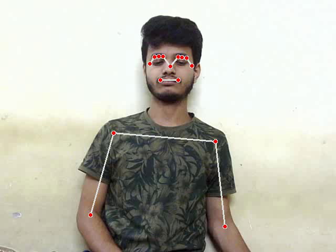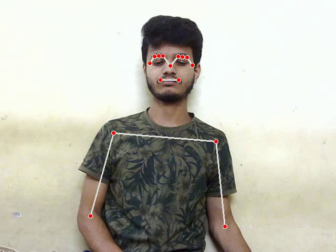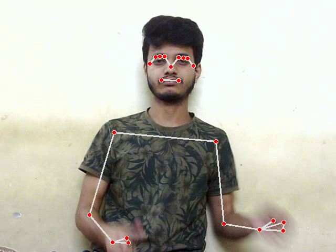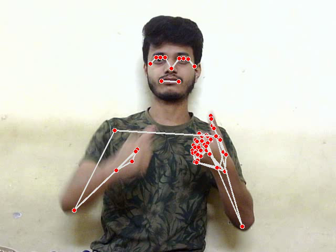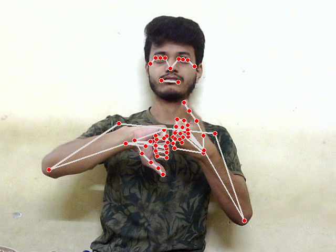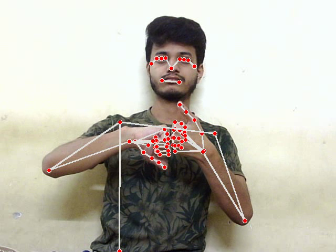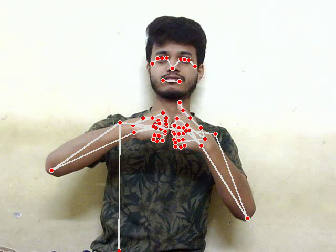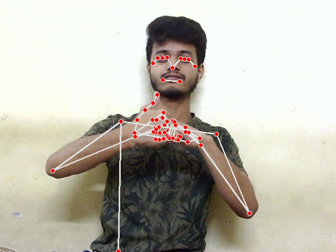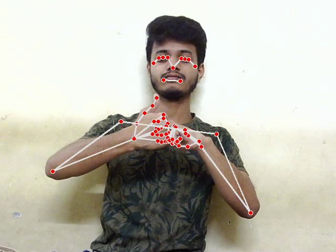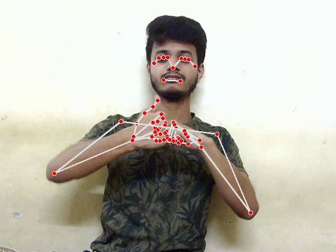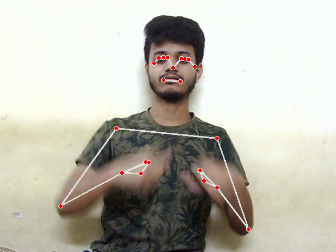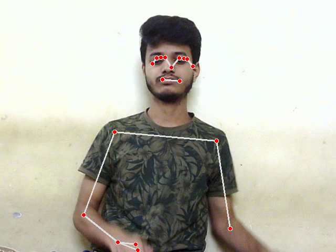how